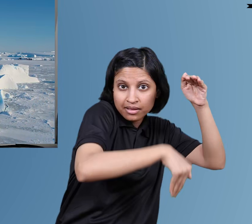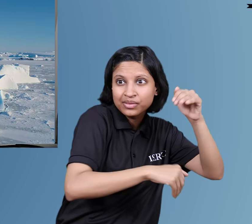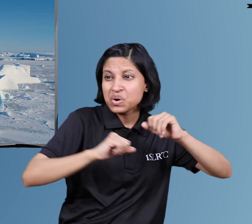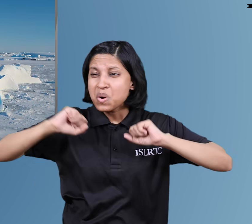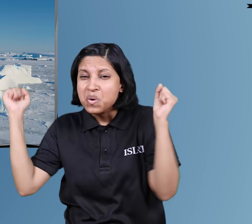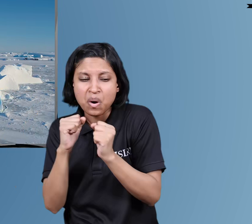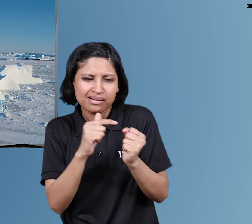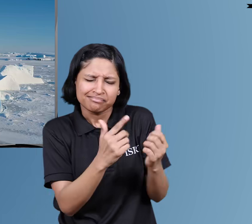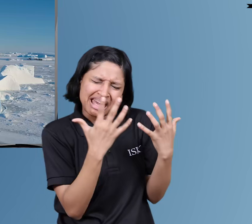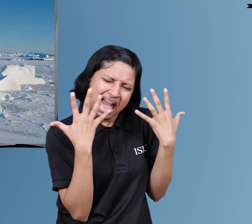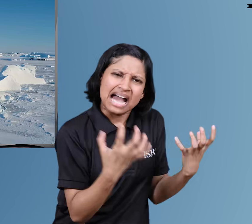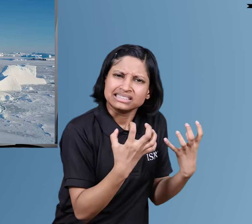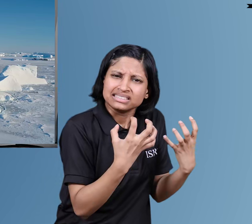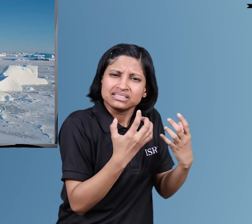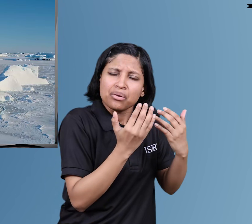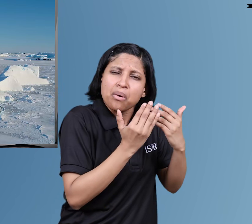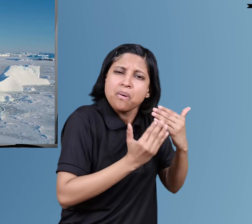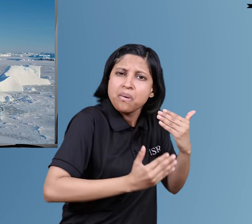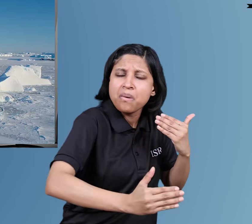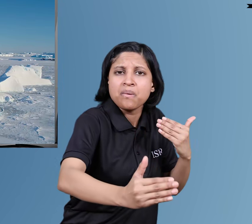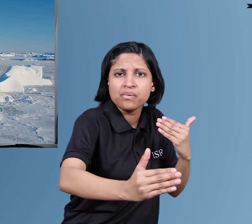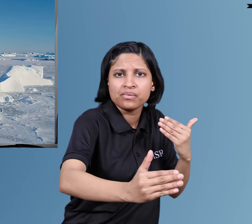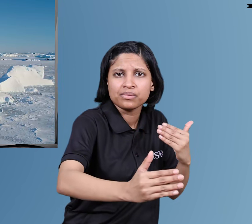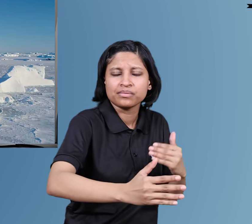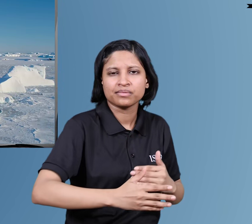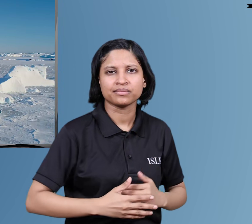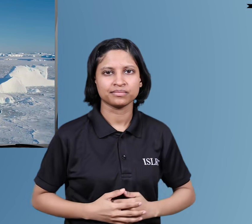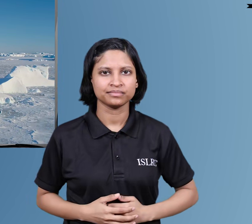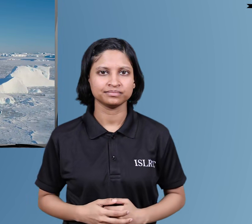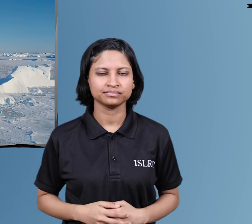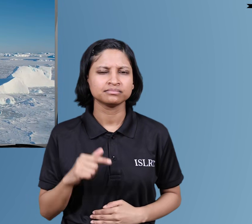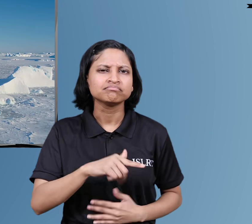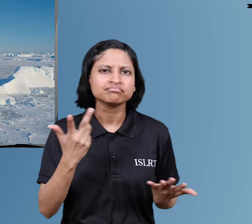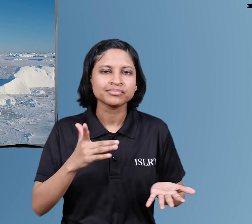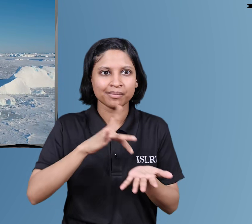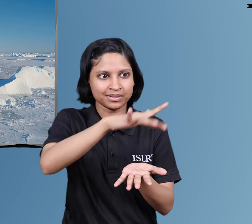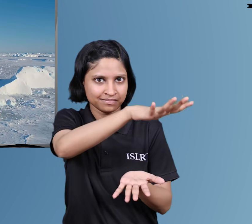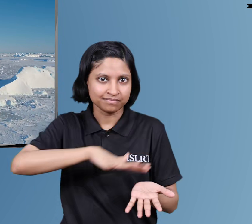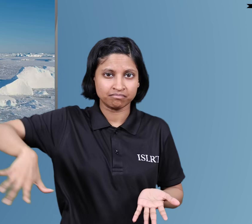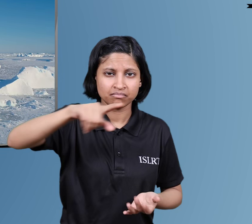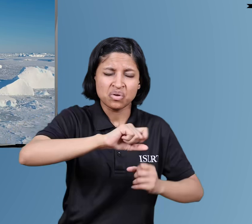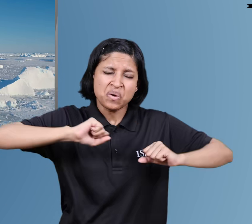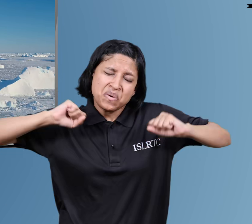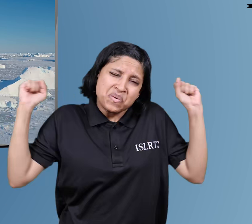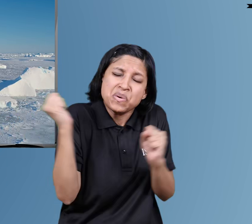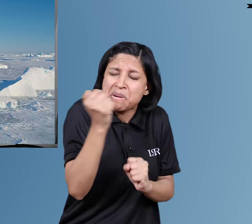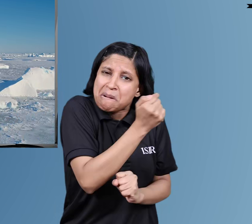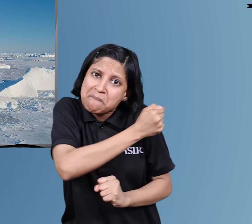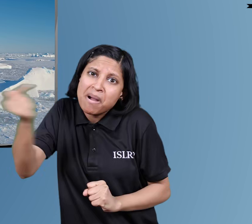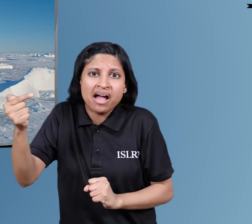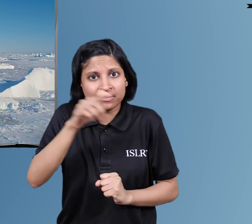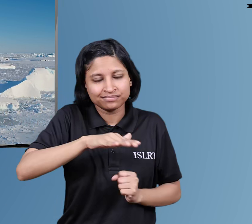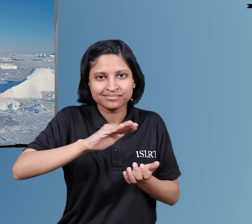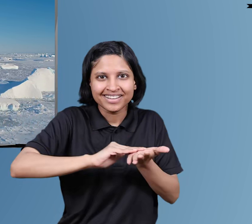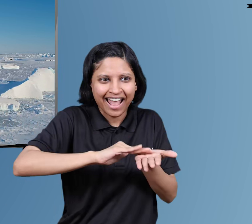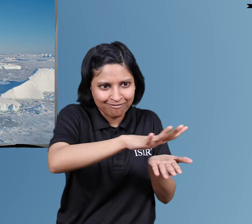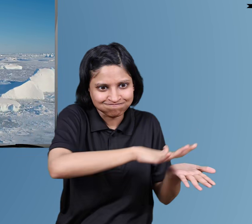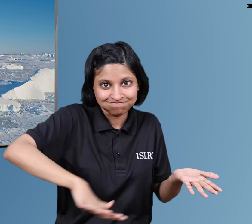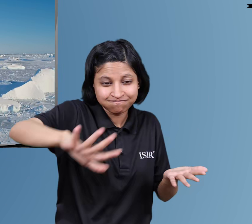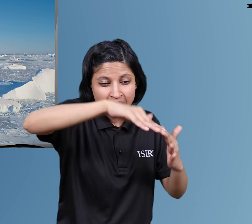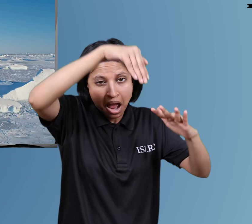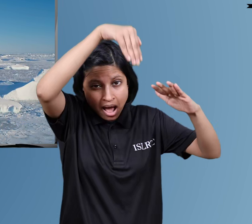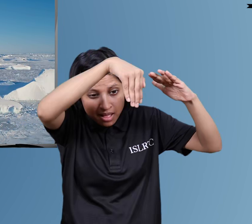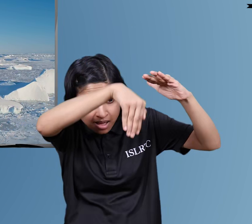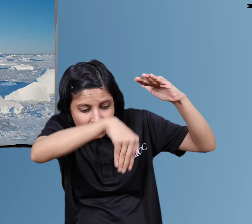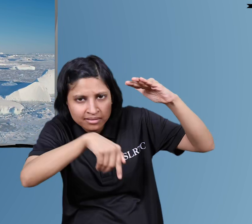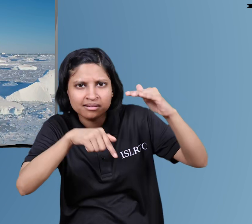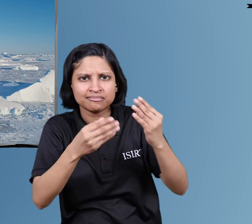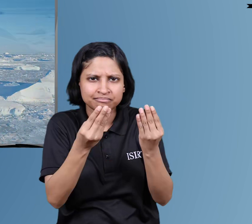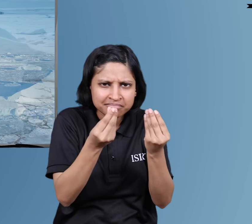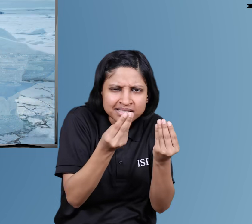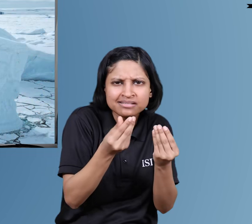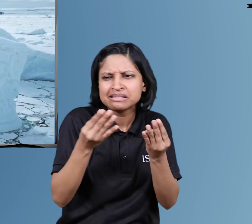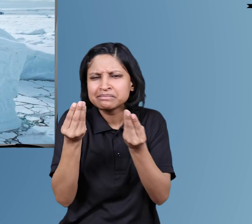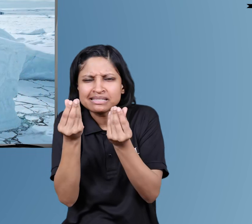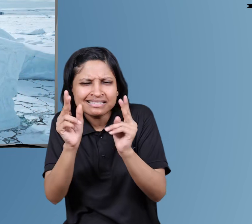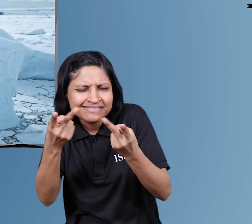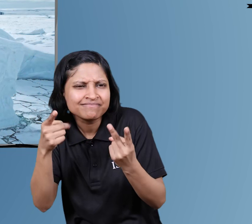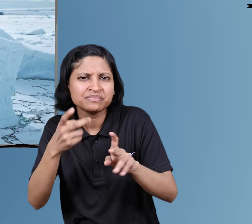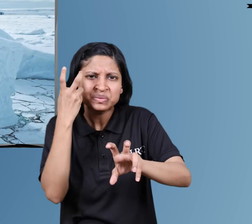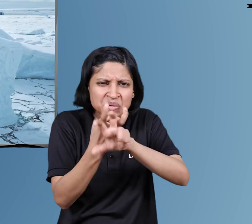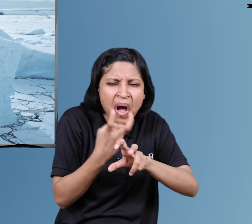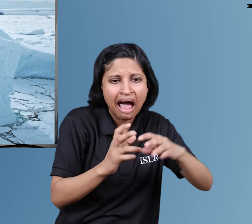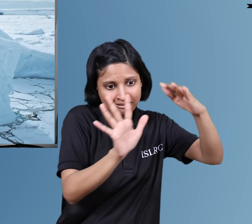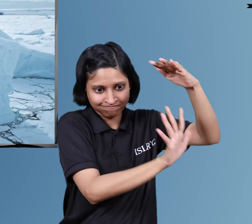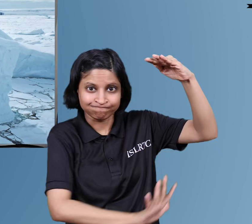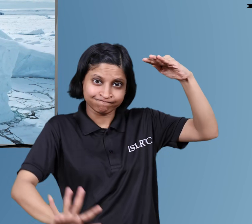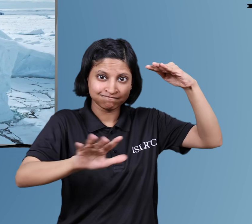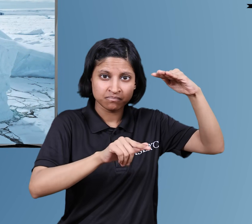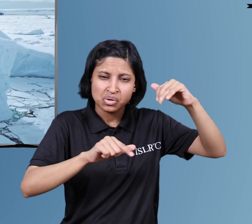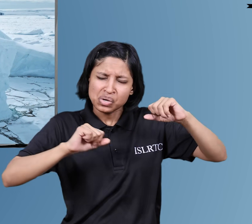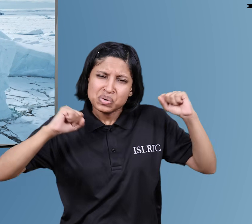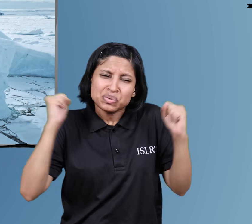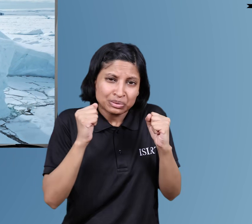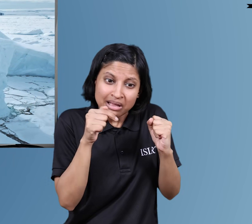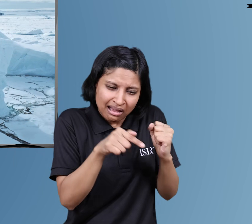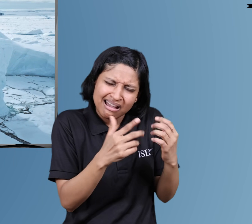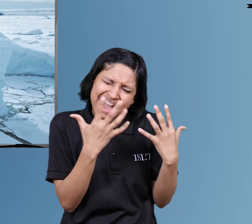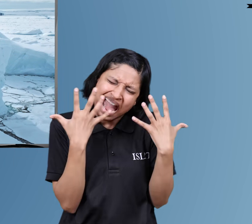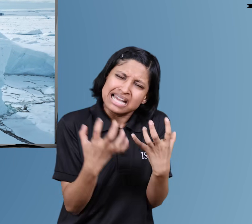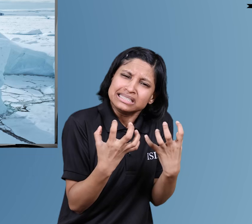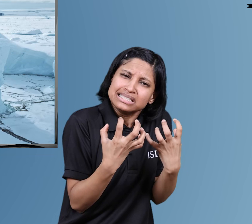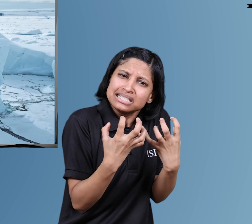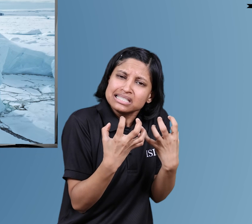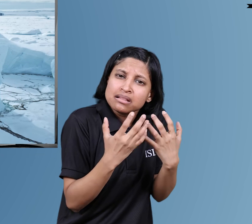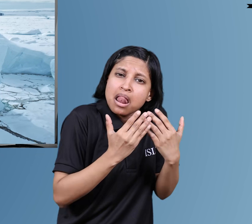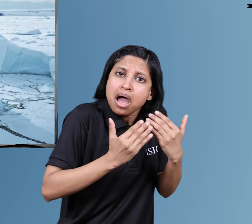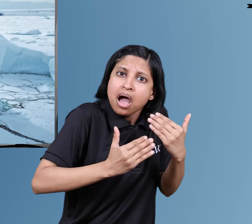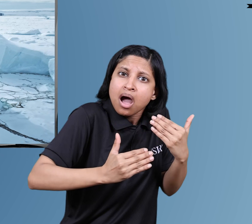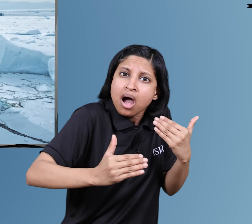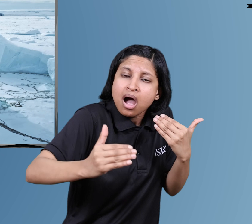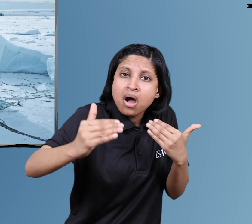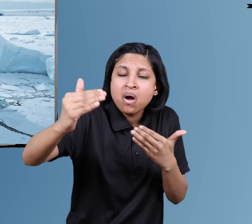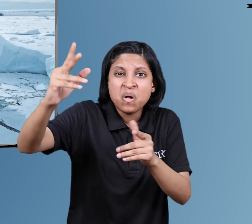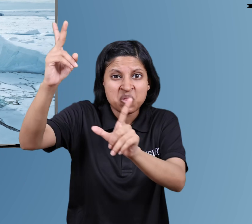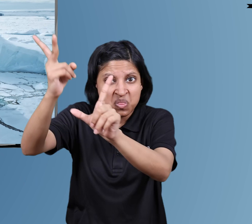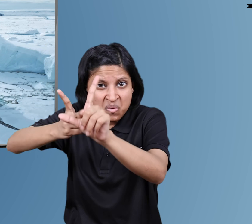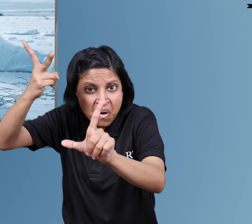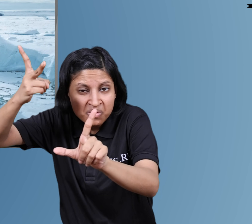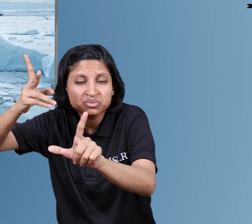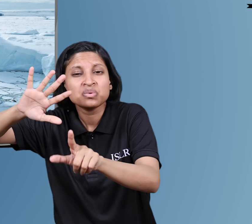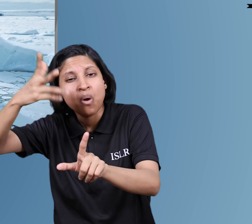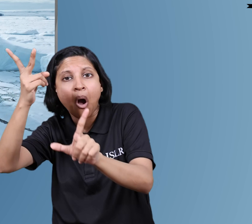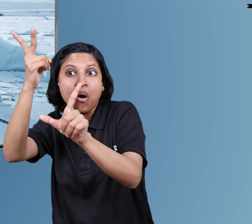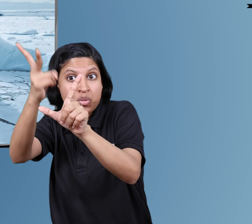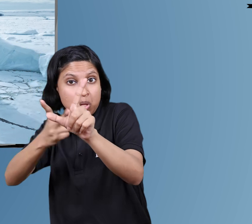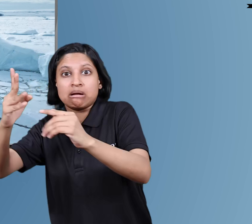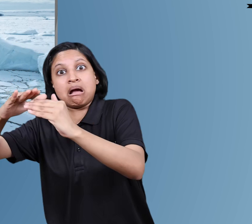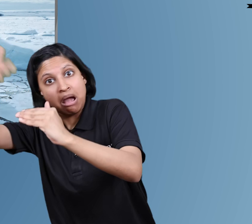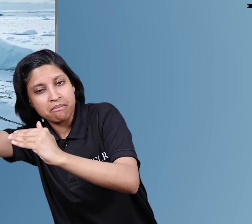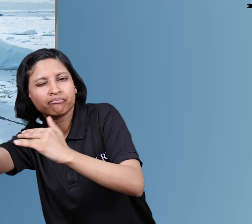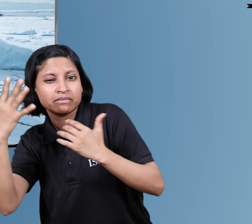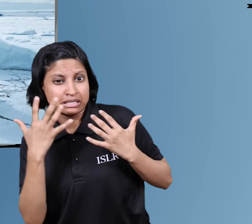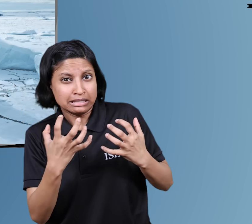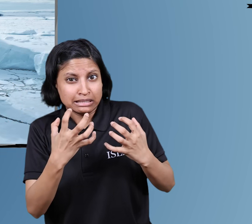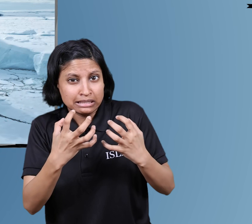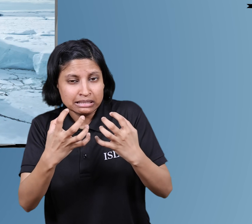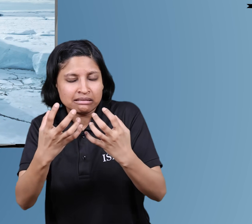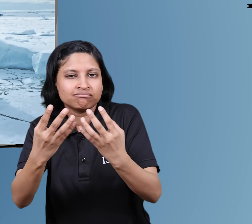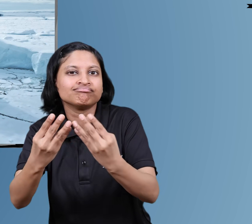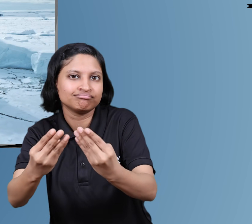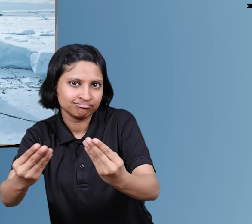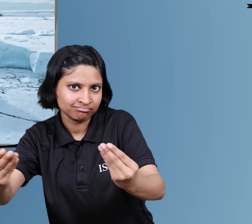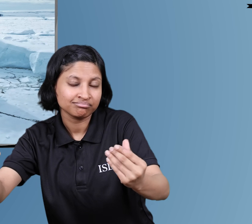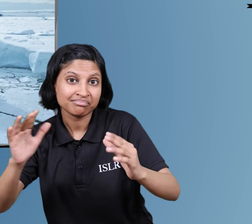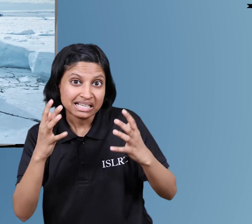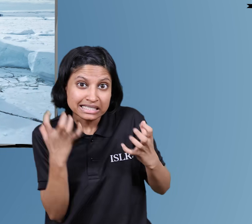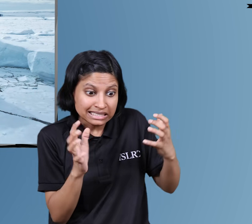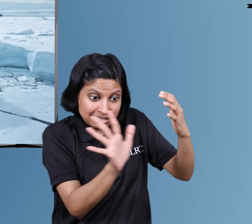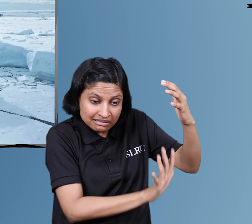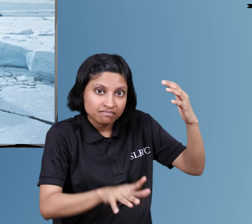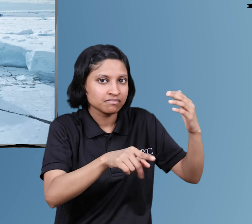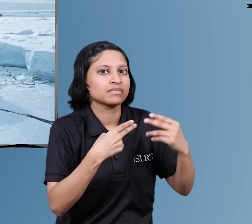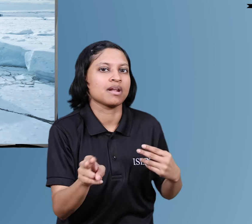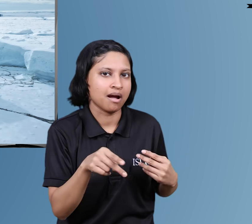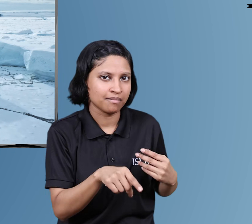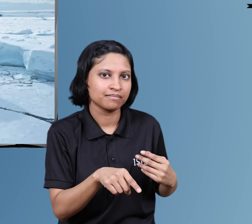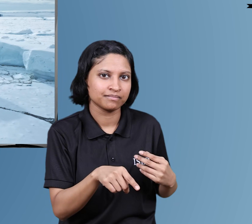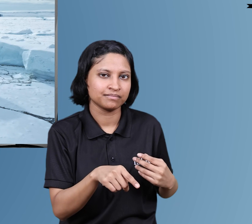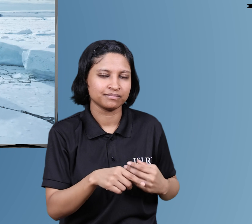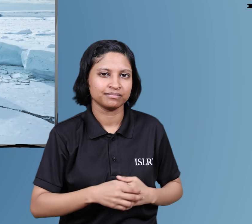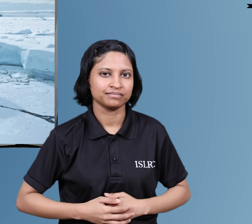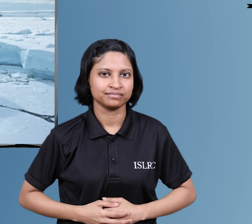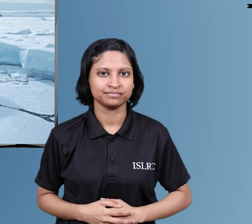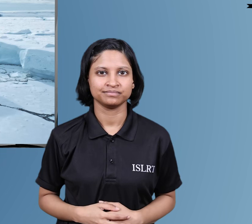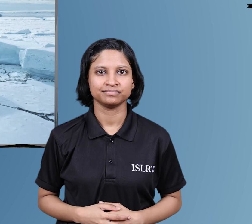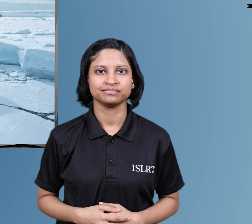Permafrost Ground (whether soil or rock) that remains completely frozen two consecutive years or more, commonly found in polar regions.